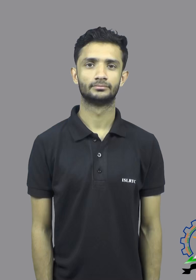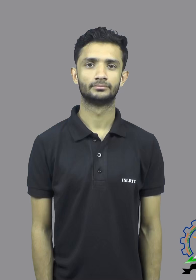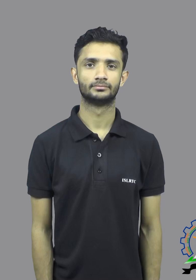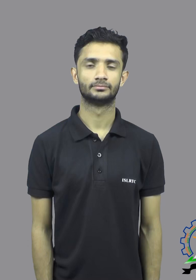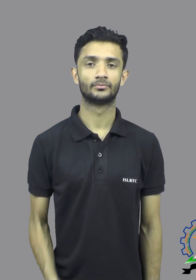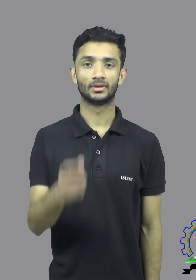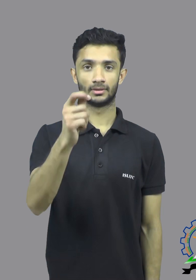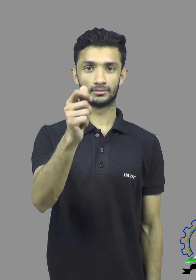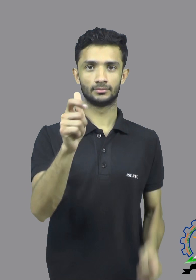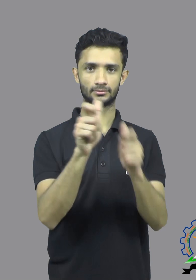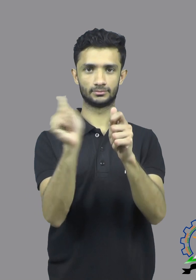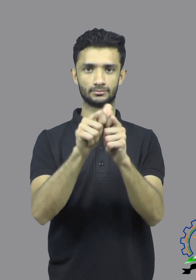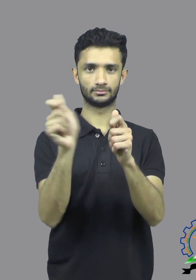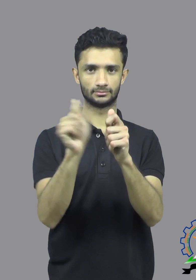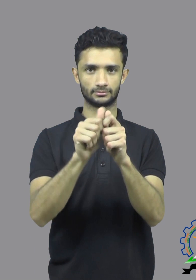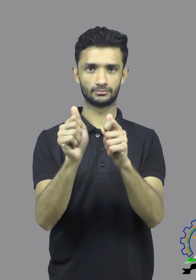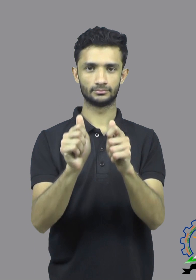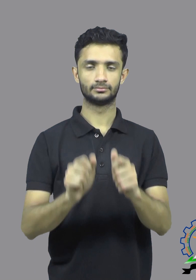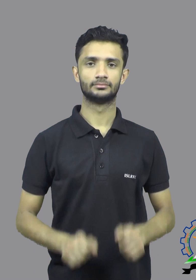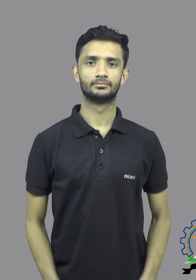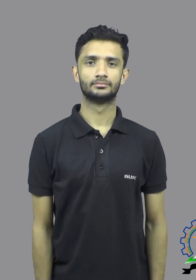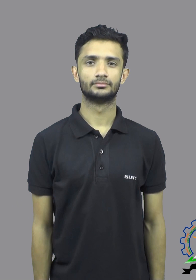Cash Notes